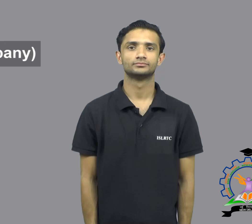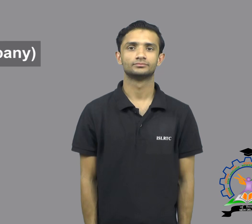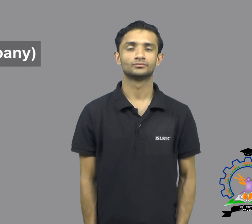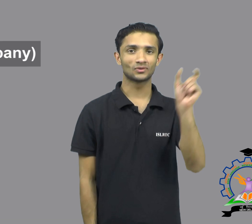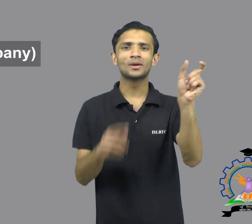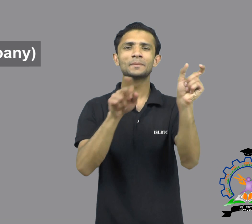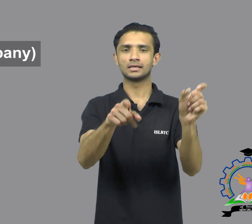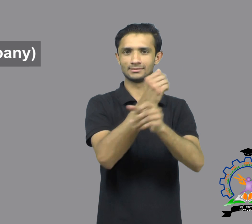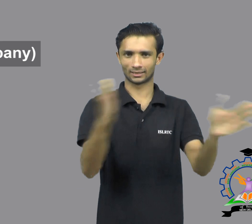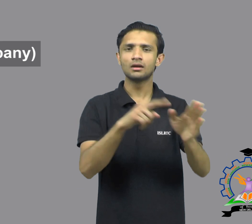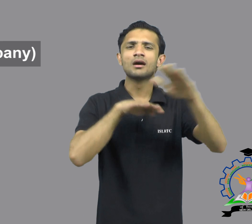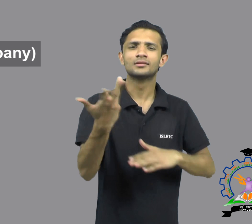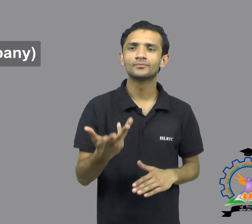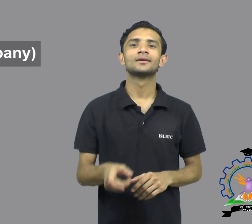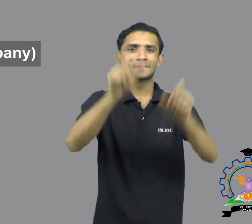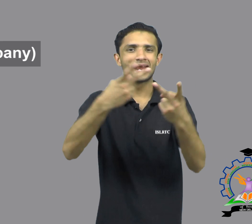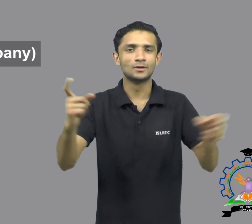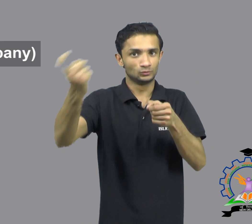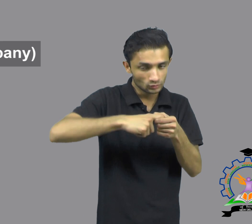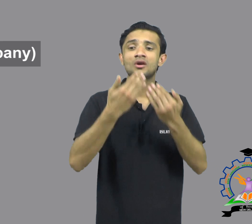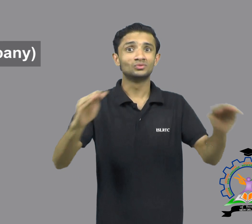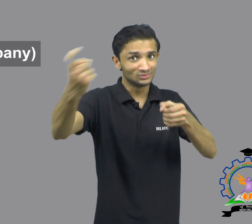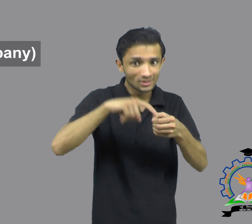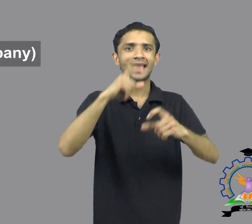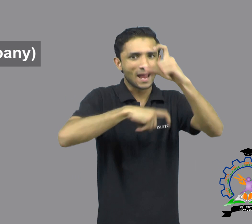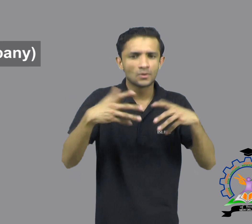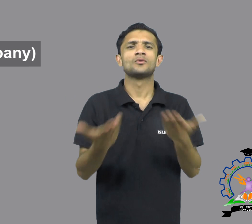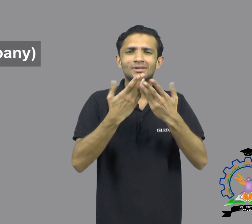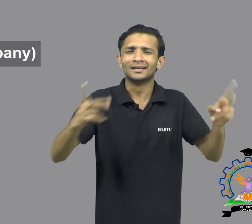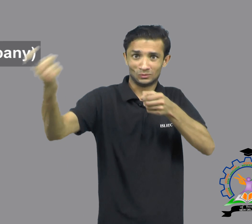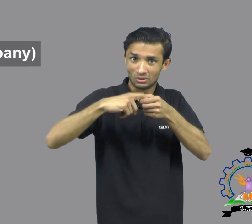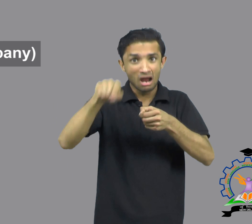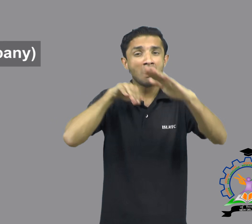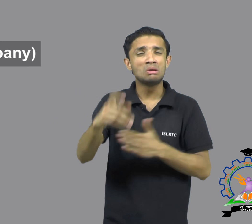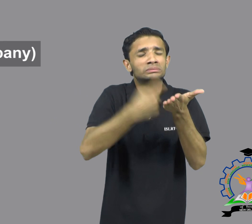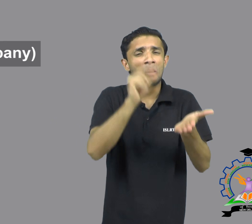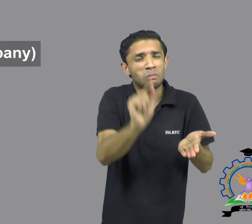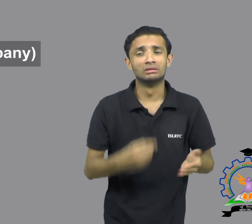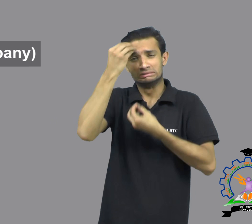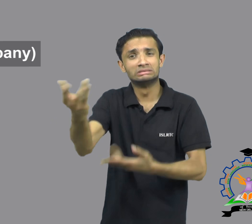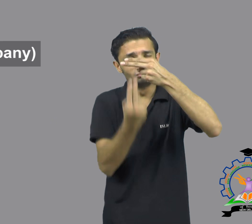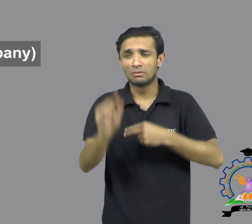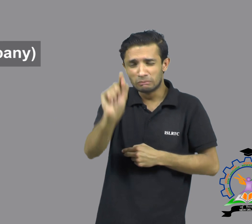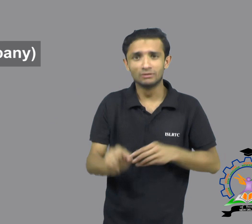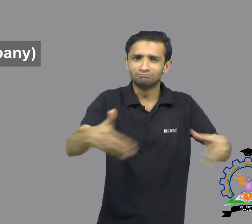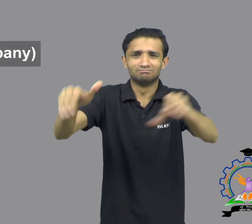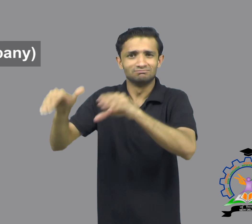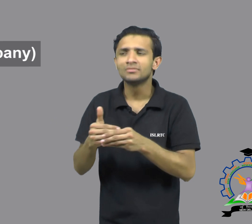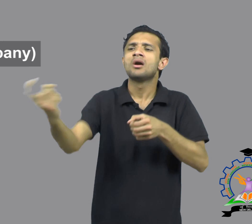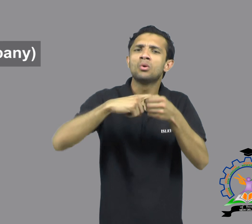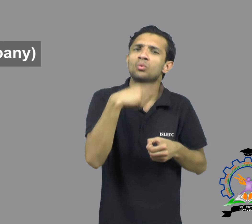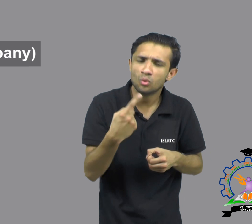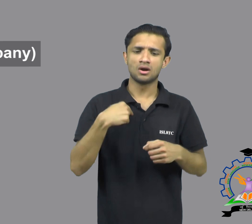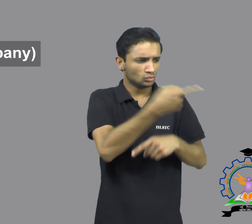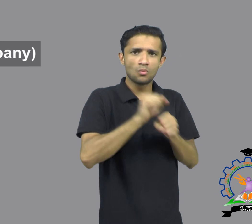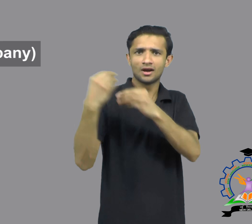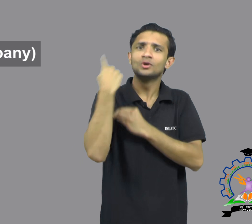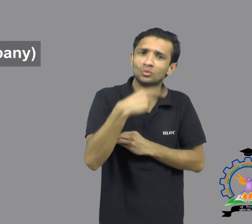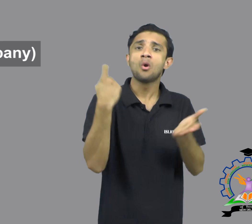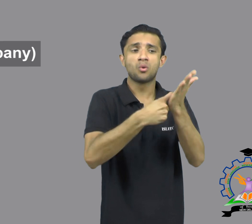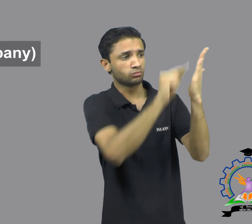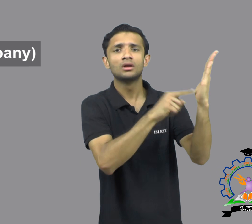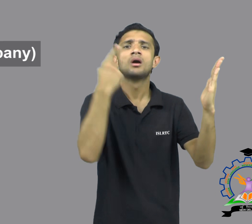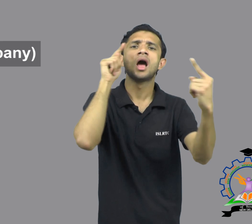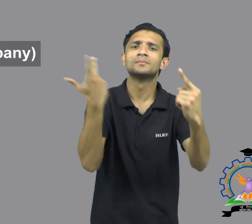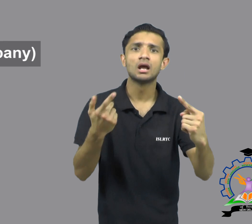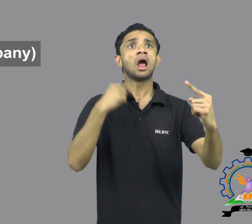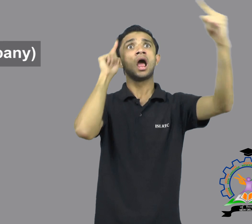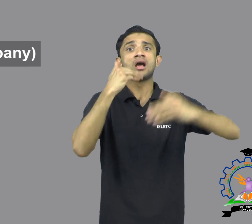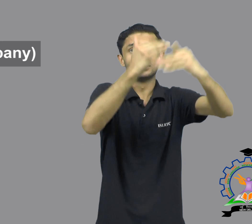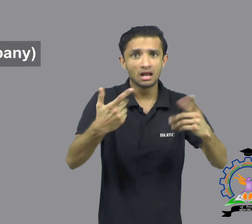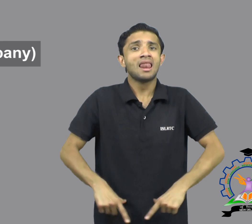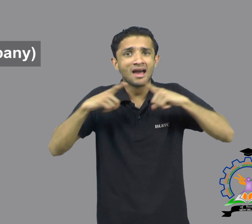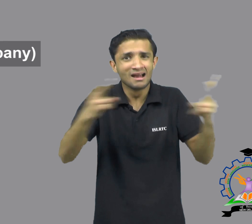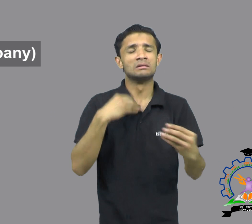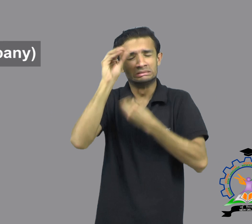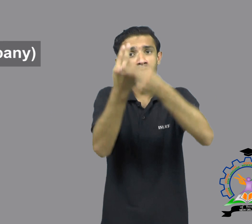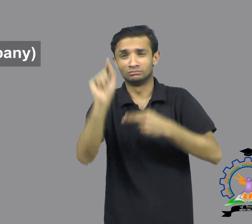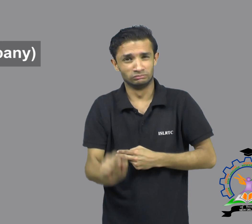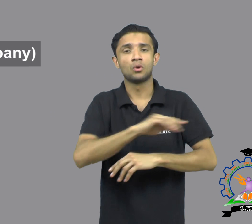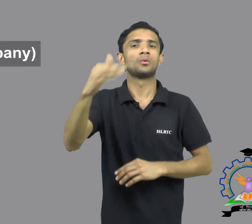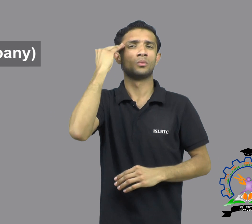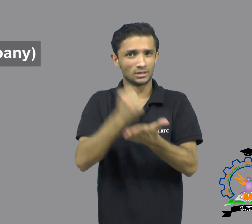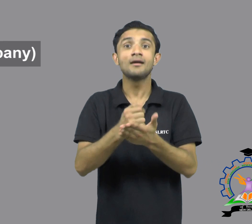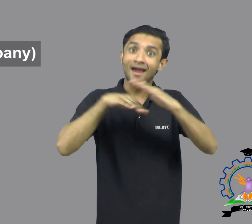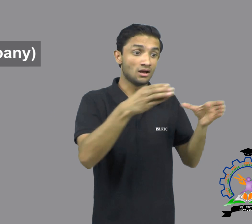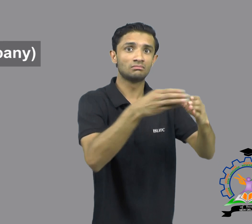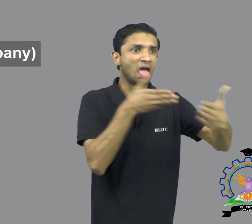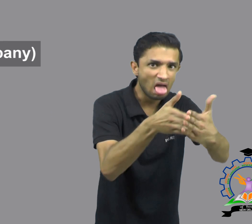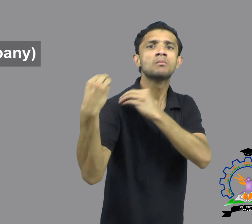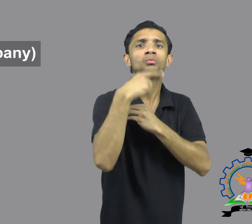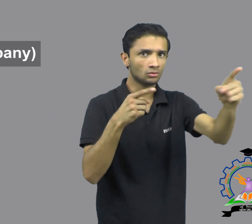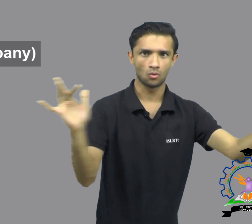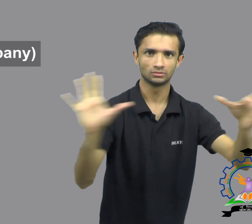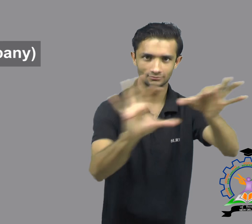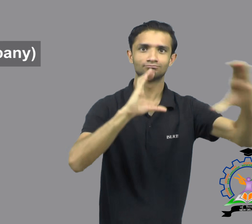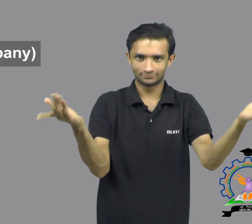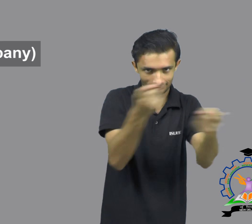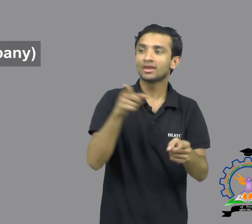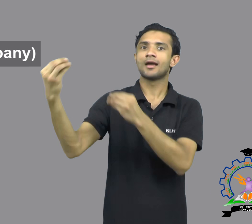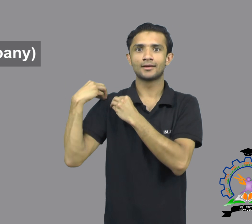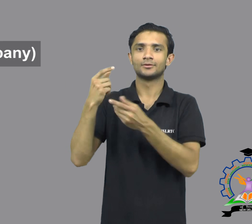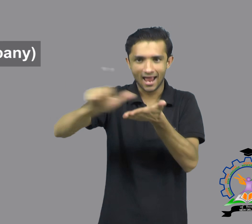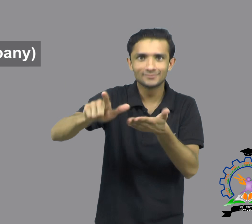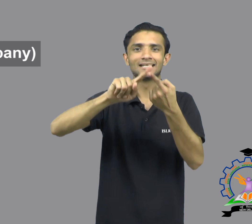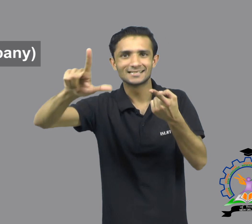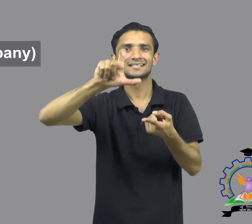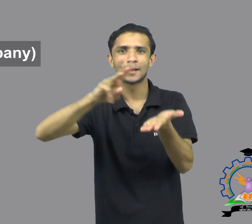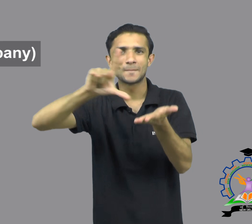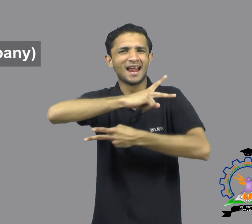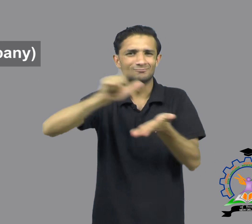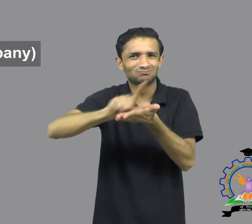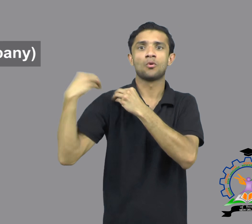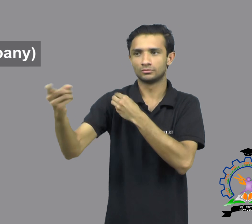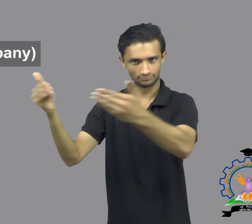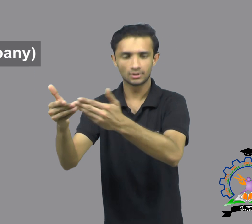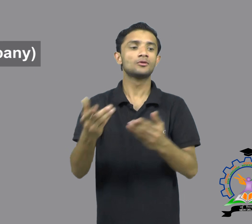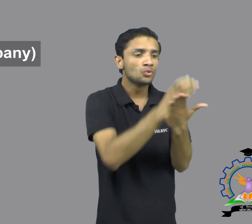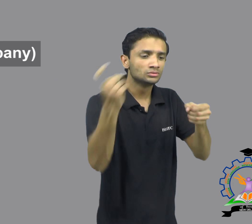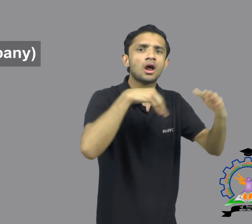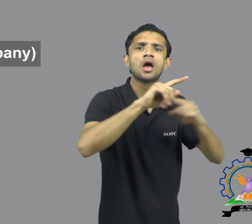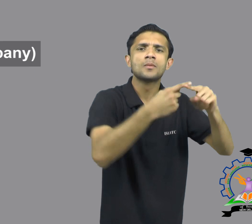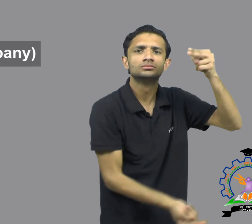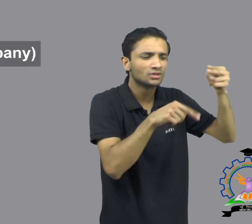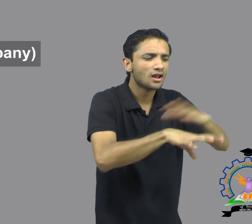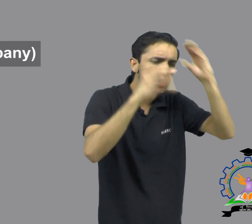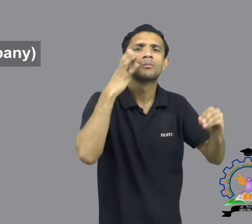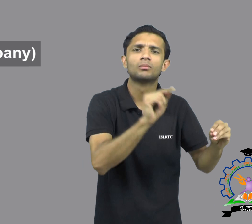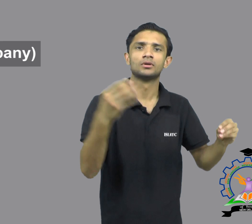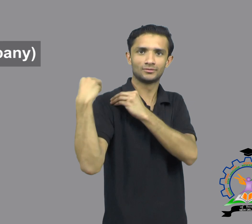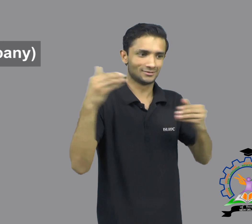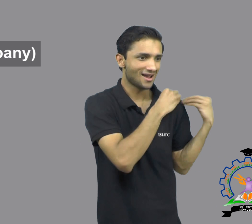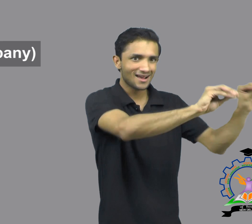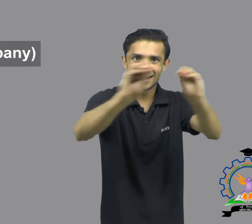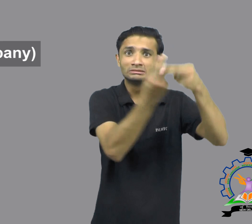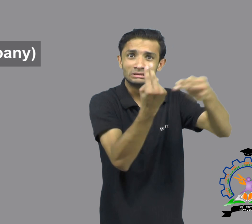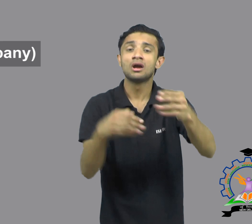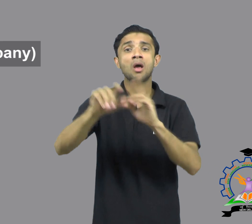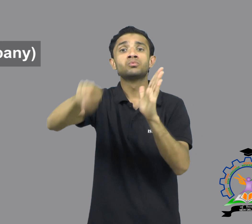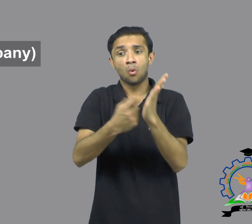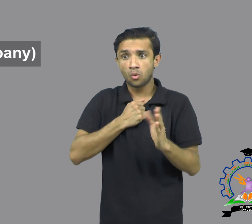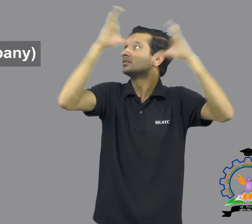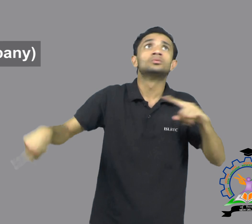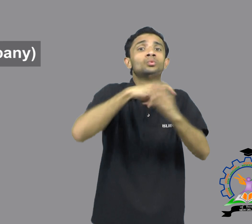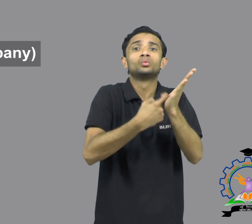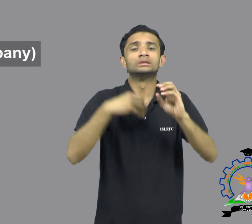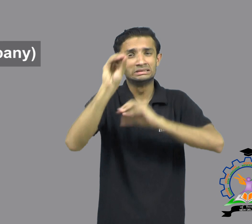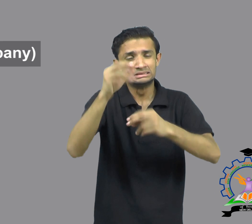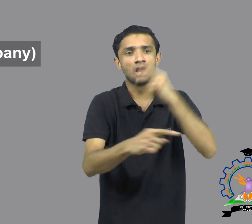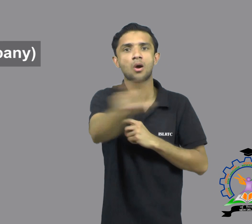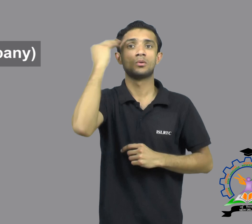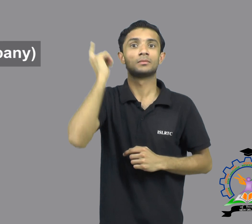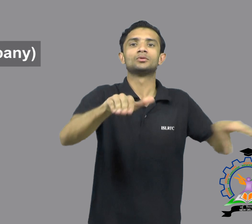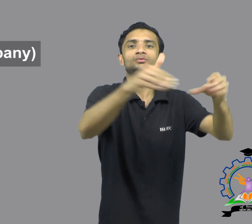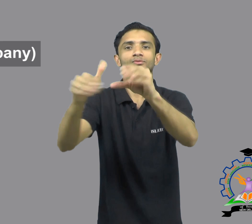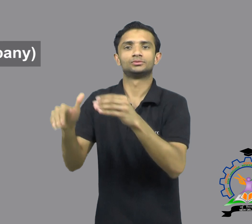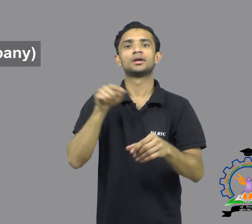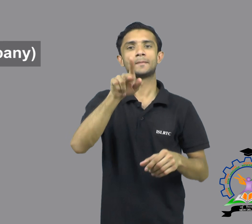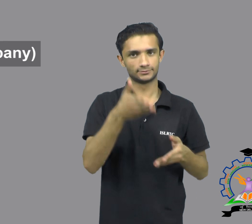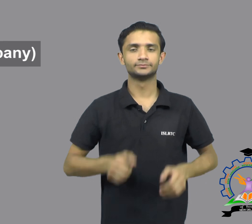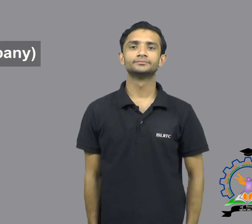Induction (Company)